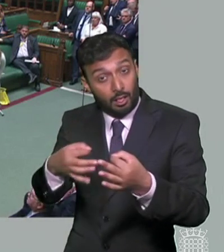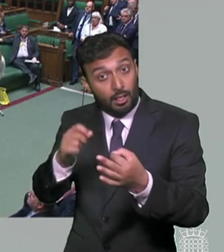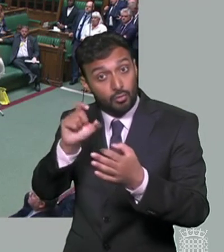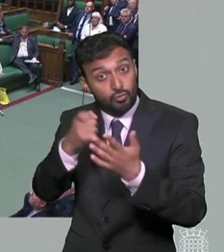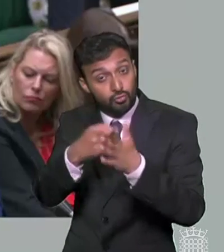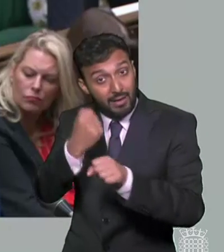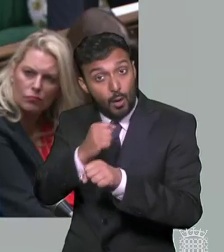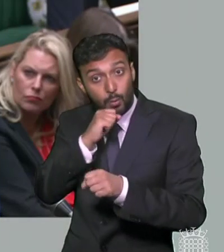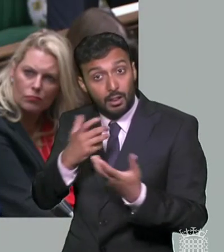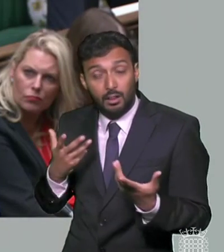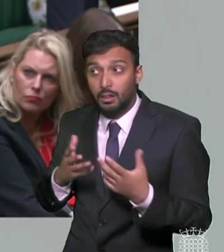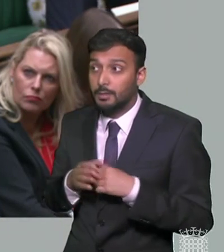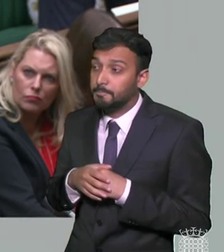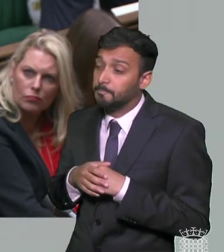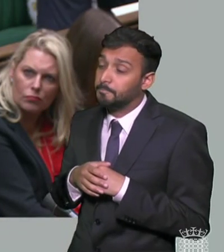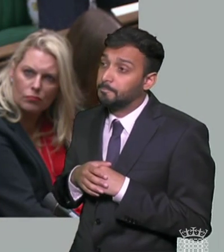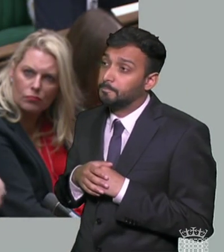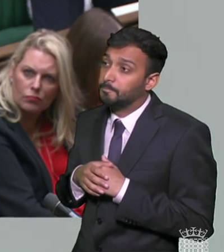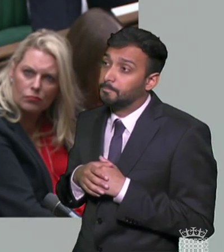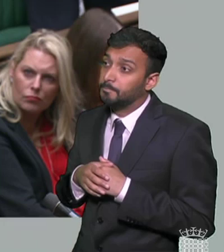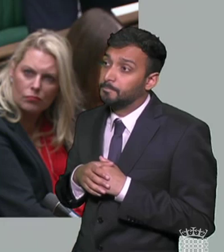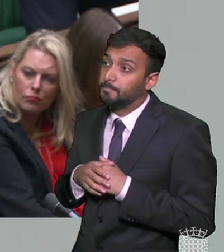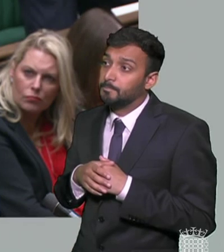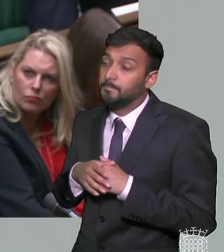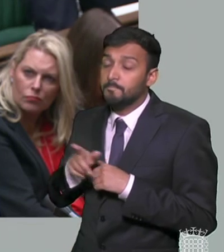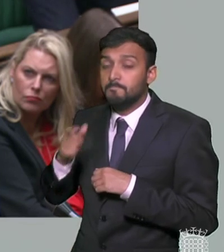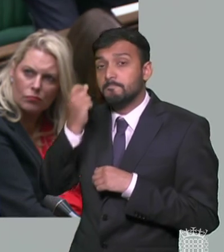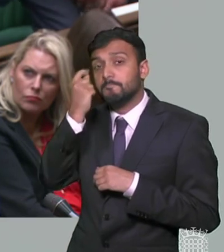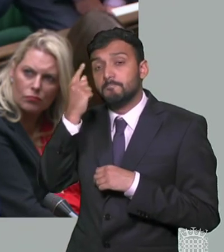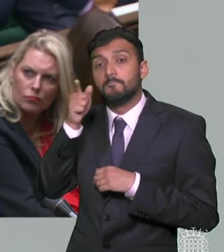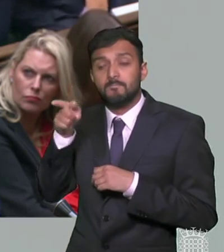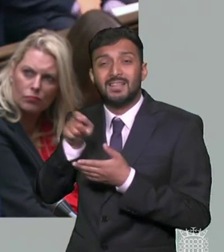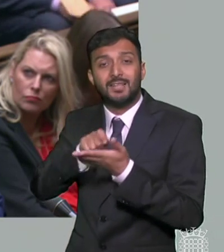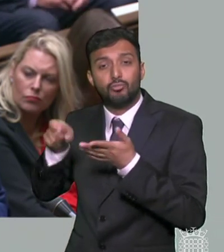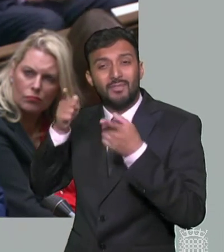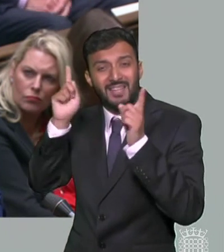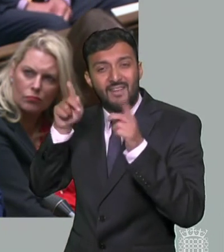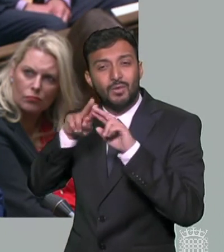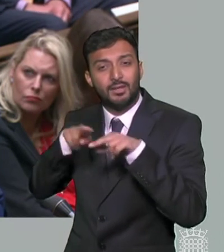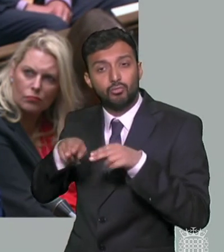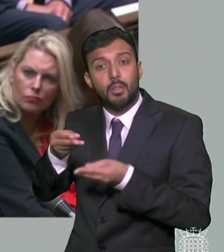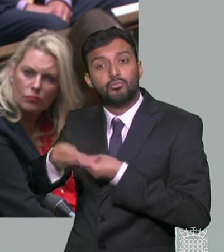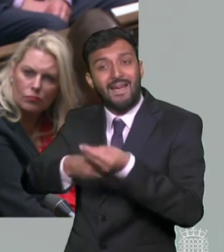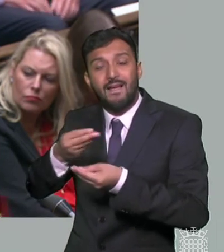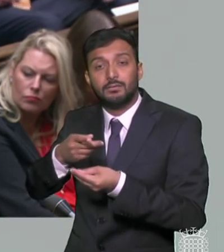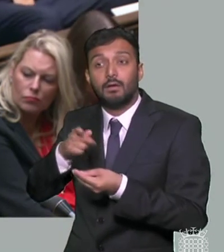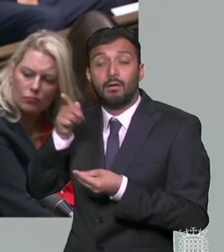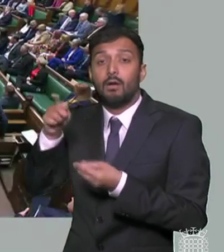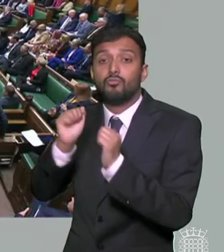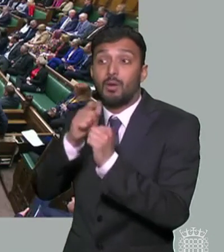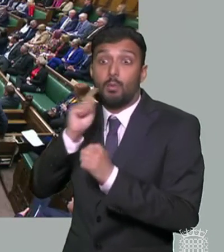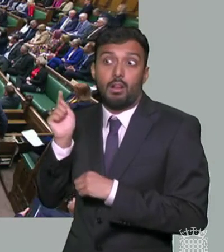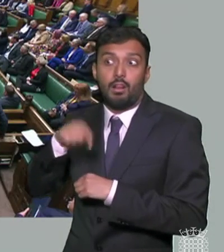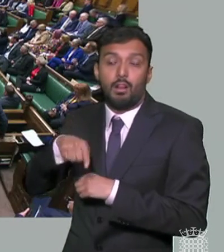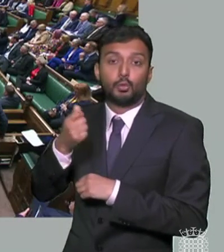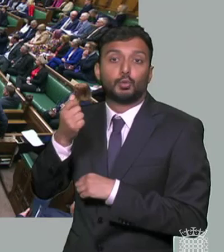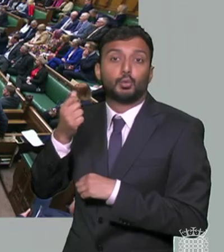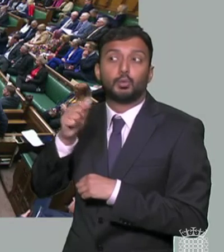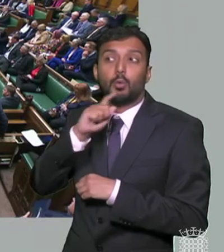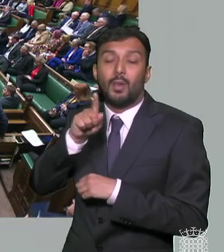I understand that the Secretary of State for International Trade has agreed to go back and address the Committee just as soon as possible.